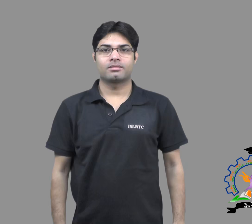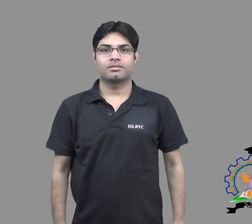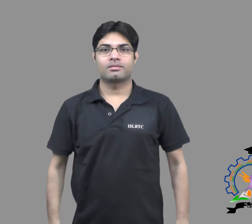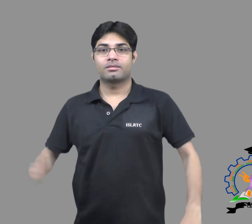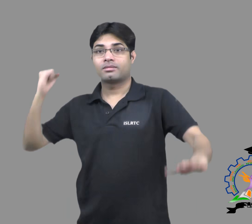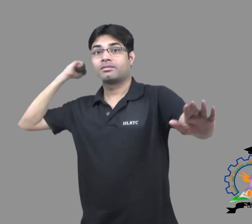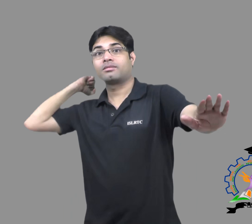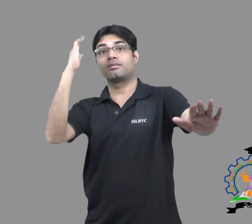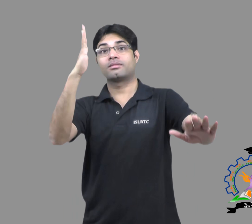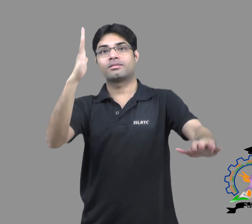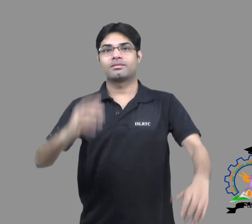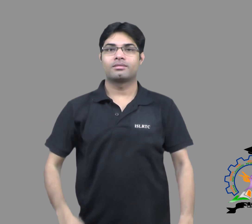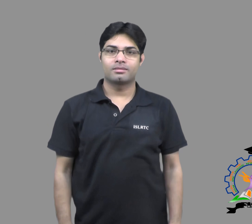Javelin Throw